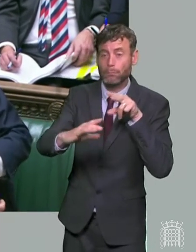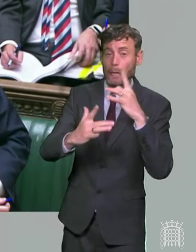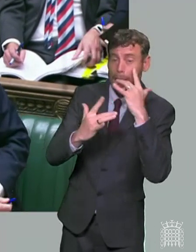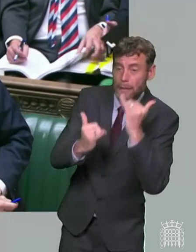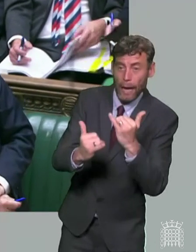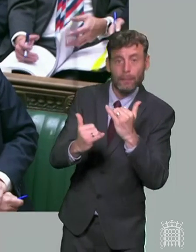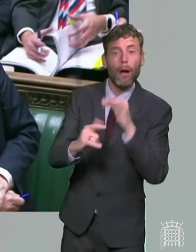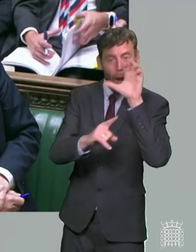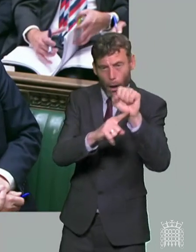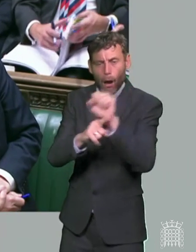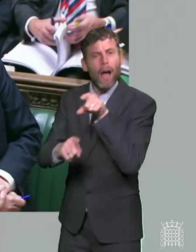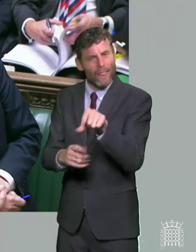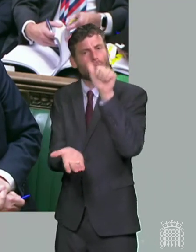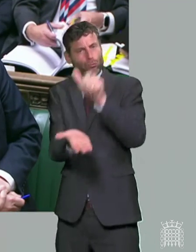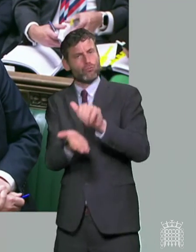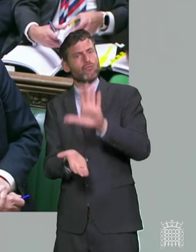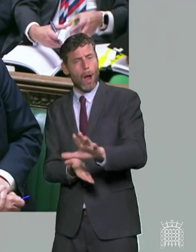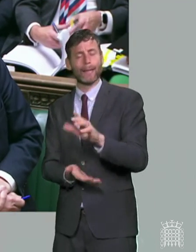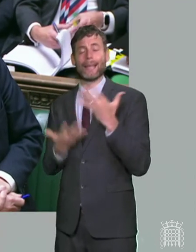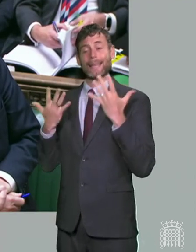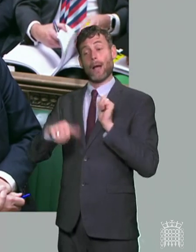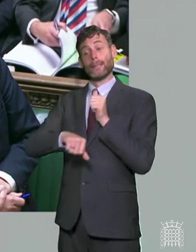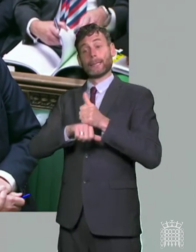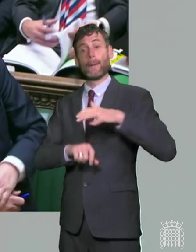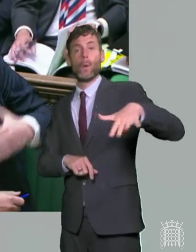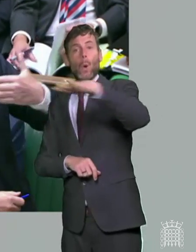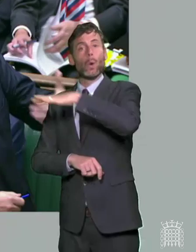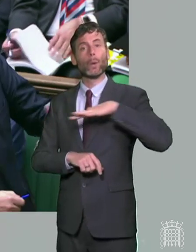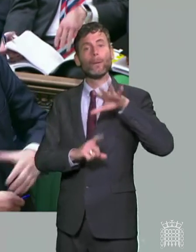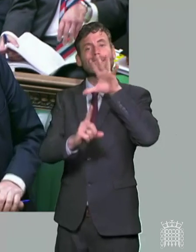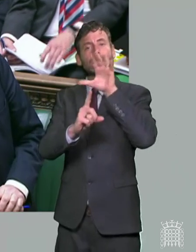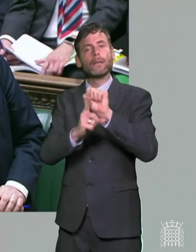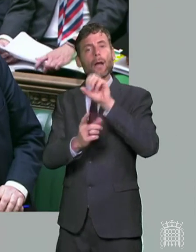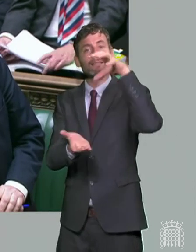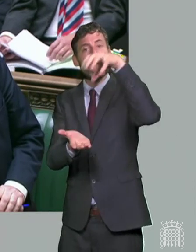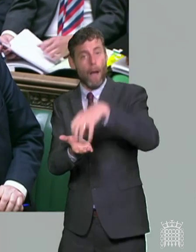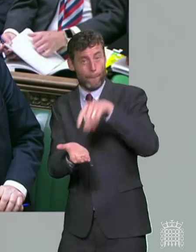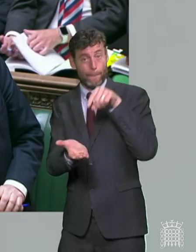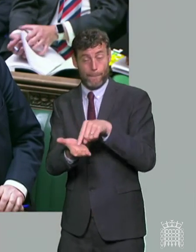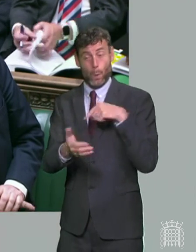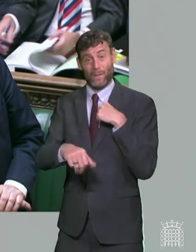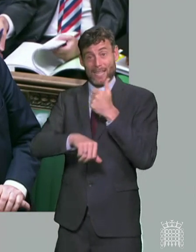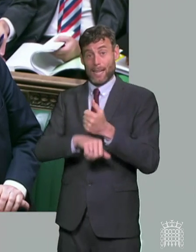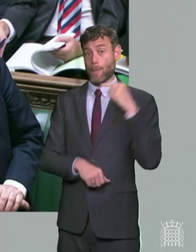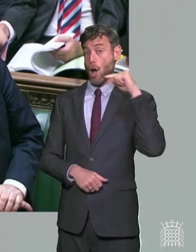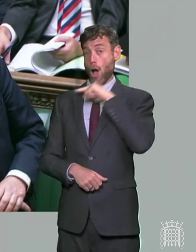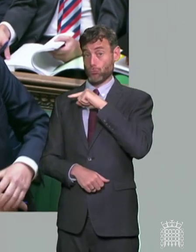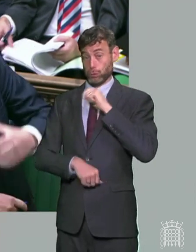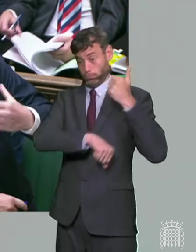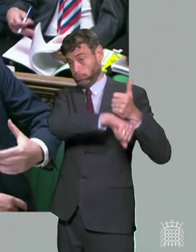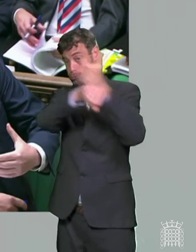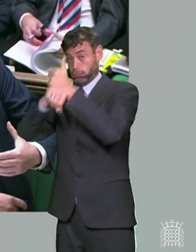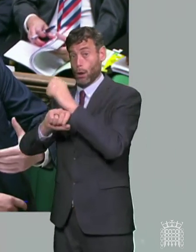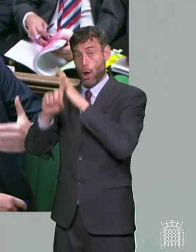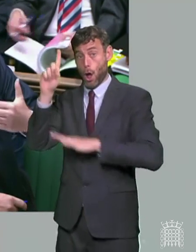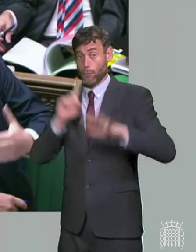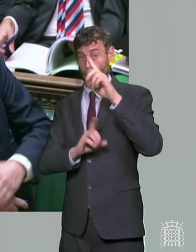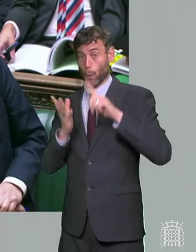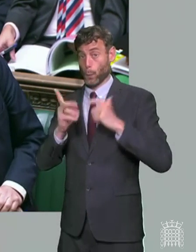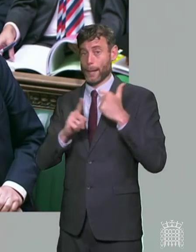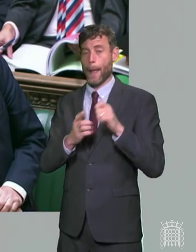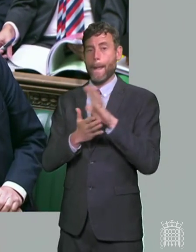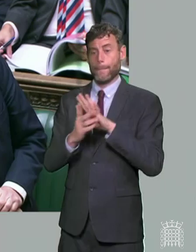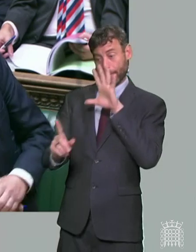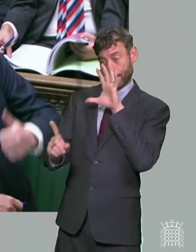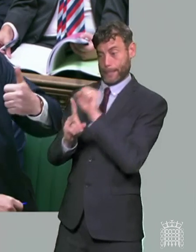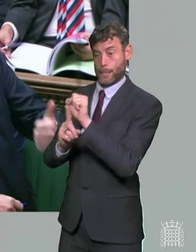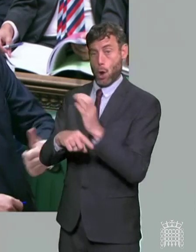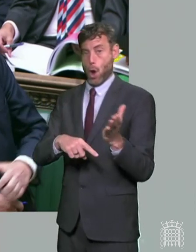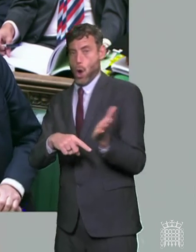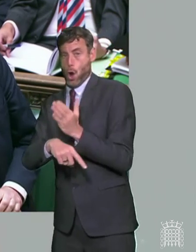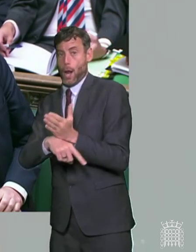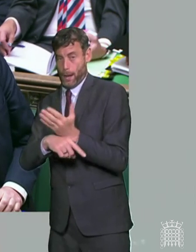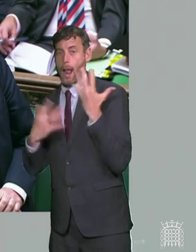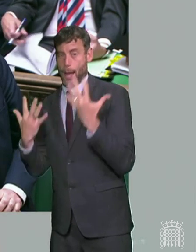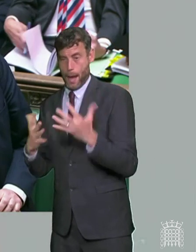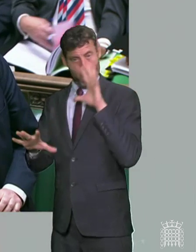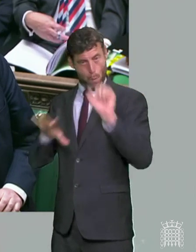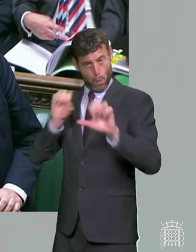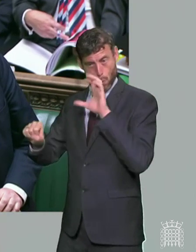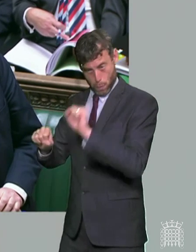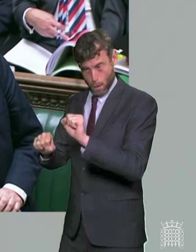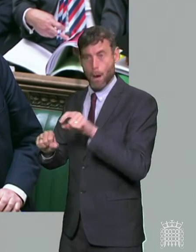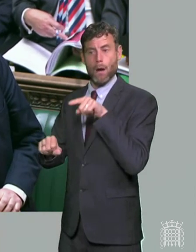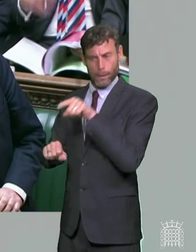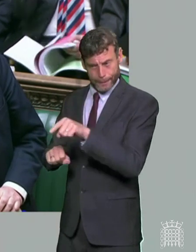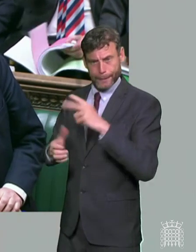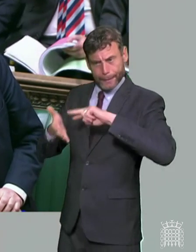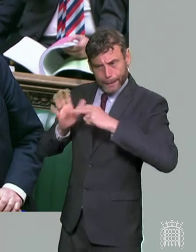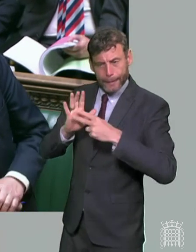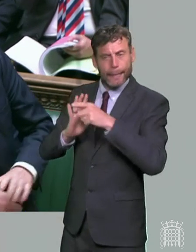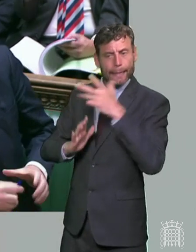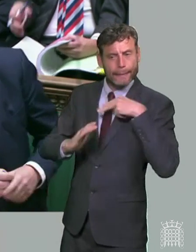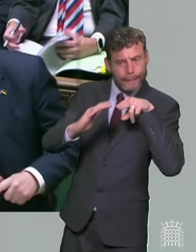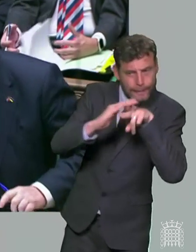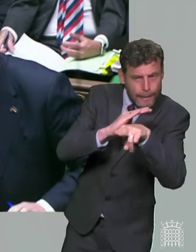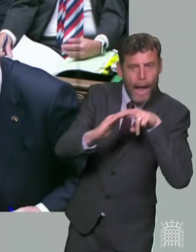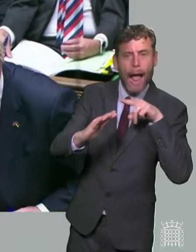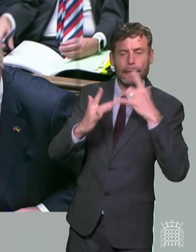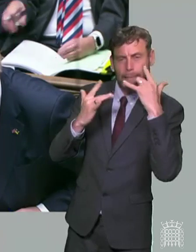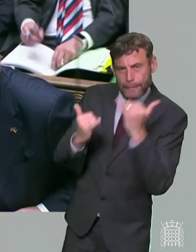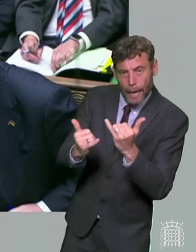But as a result of the community diagnostic hubs that we are bringing in— 100 of them across the country—we are able to cut the times for cancer diagnosis and help people to get their scans and tests faster.